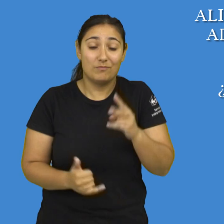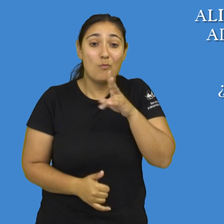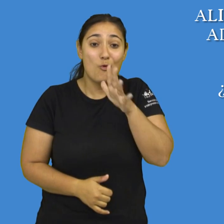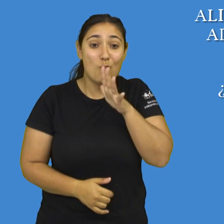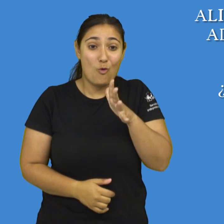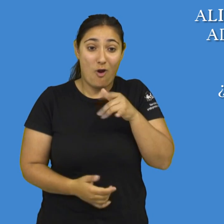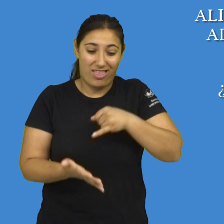motivo